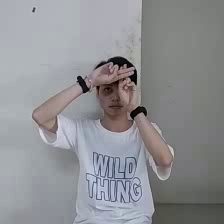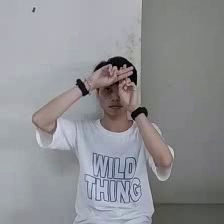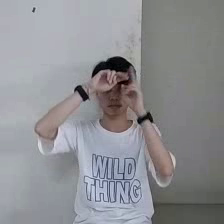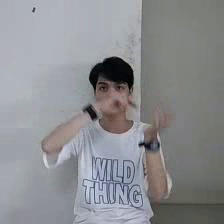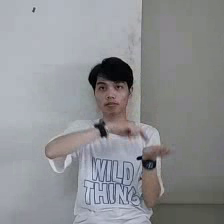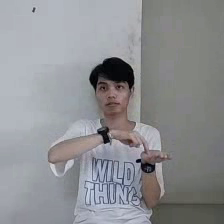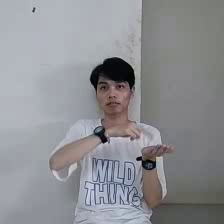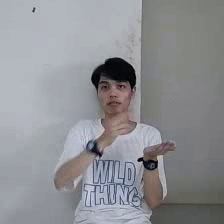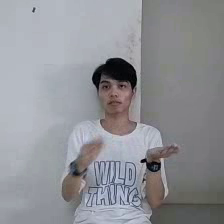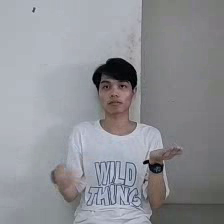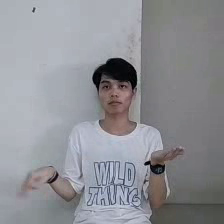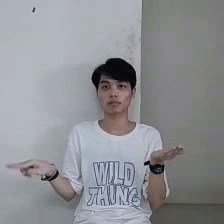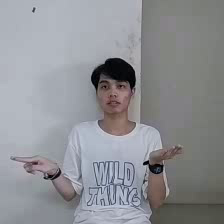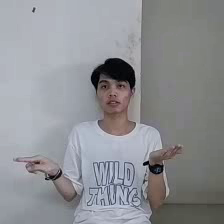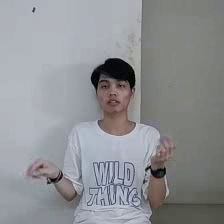Xuất viện